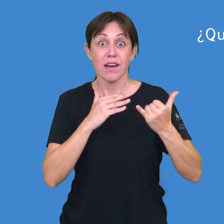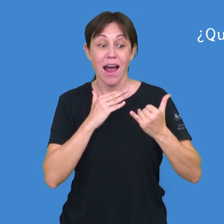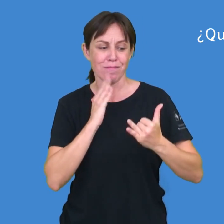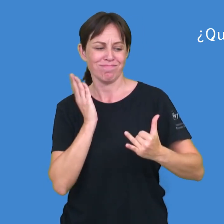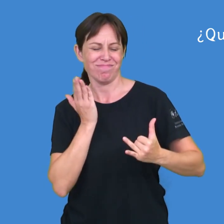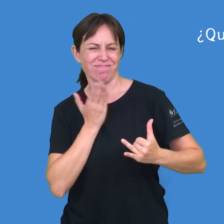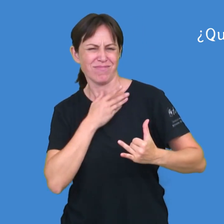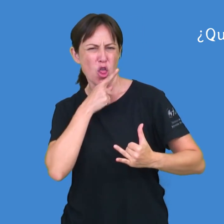afectar